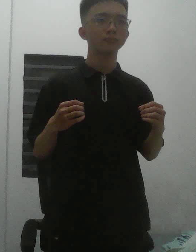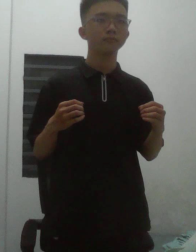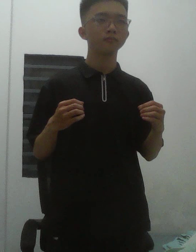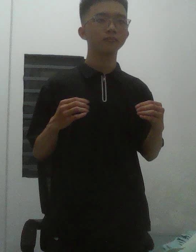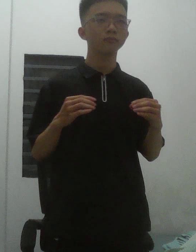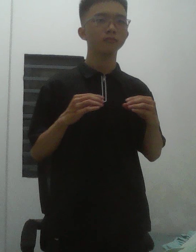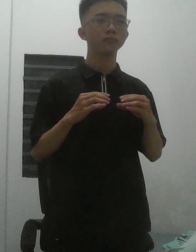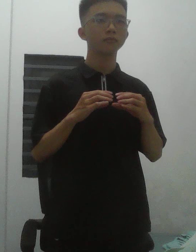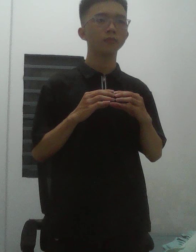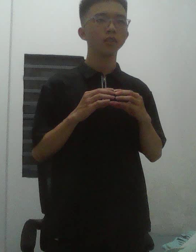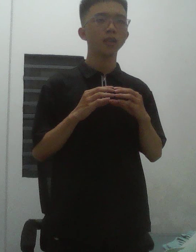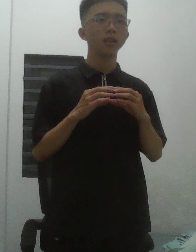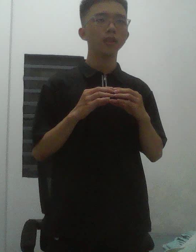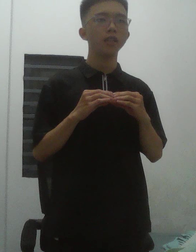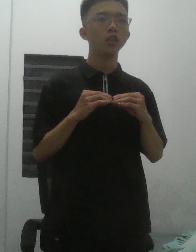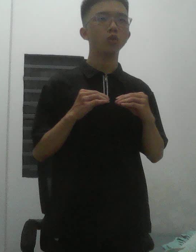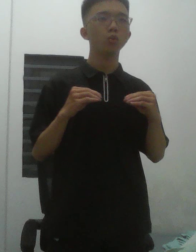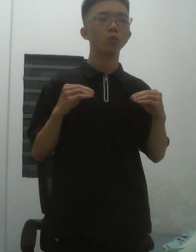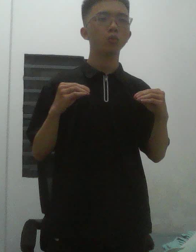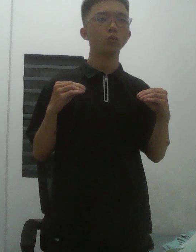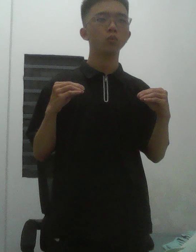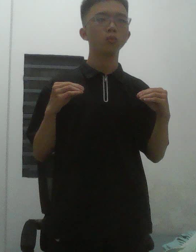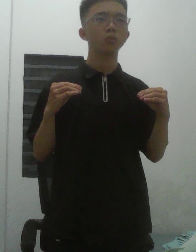nhieu